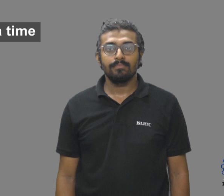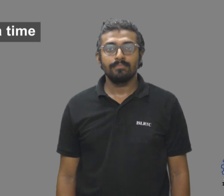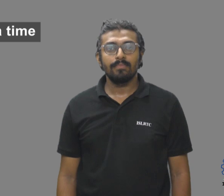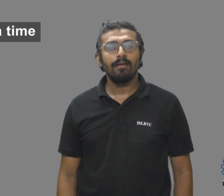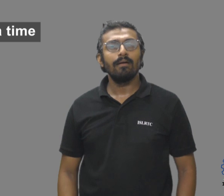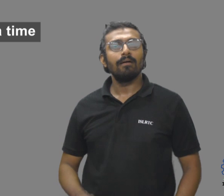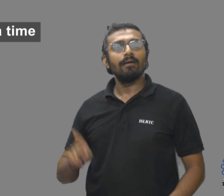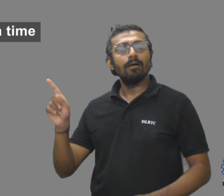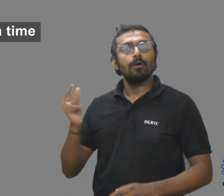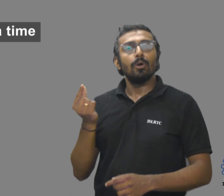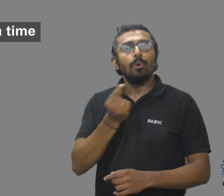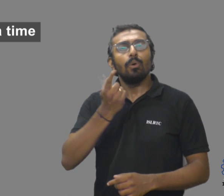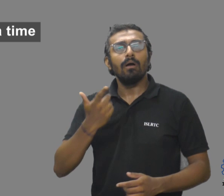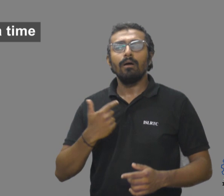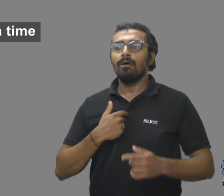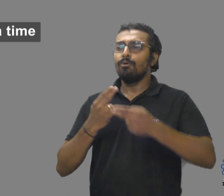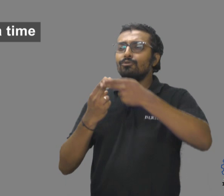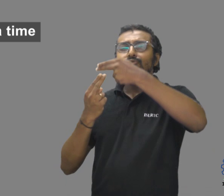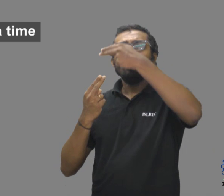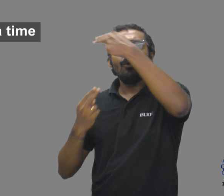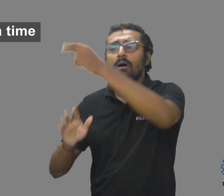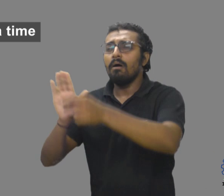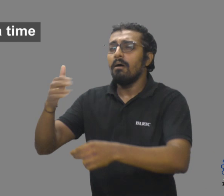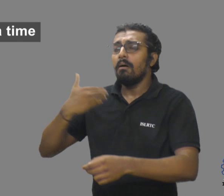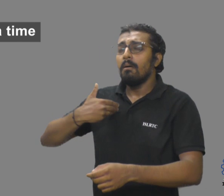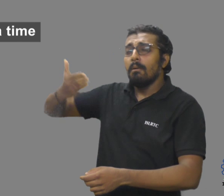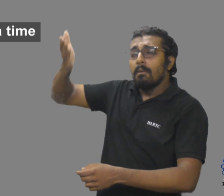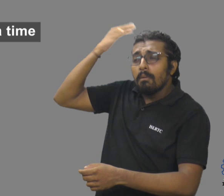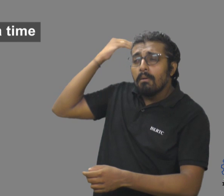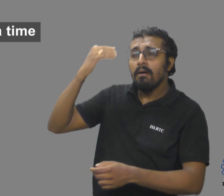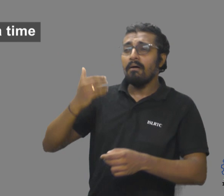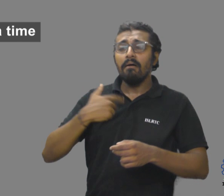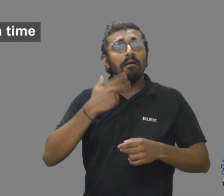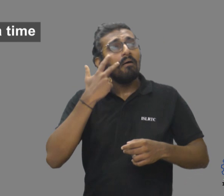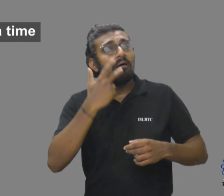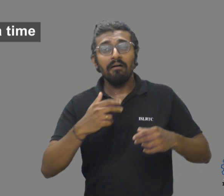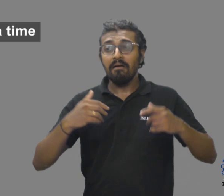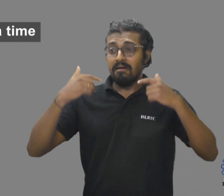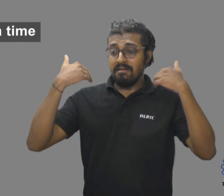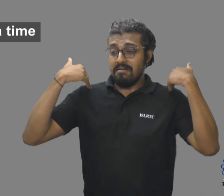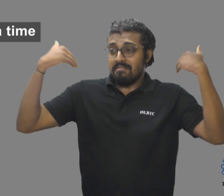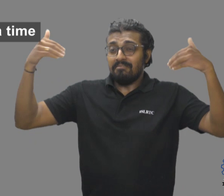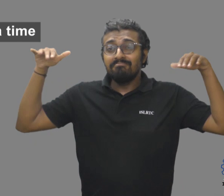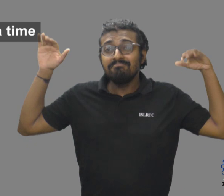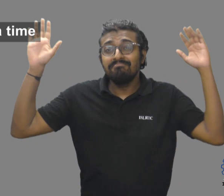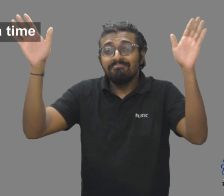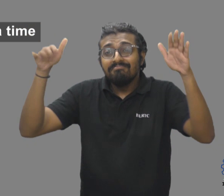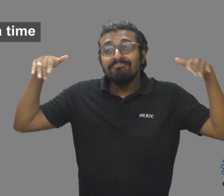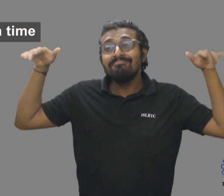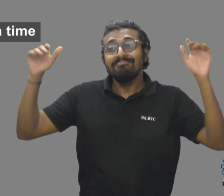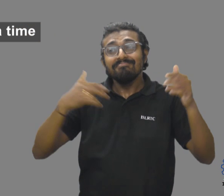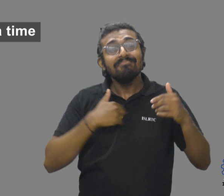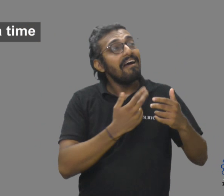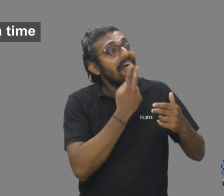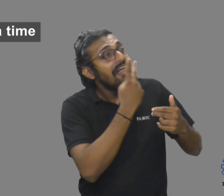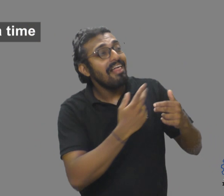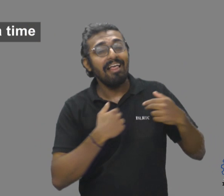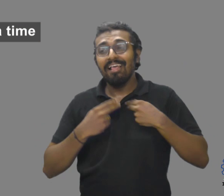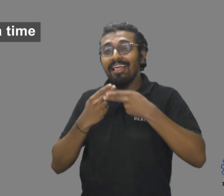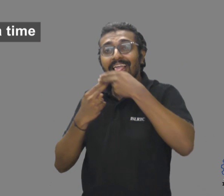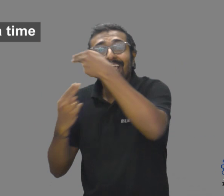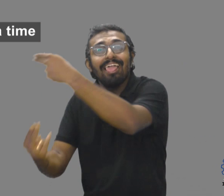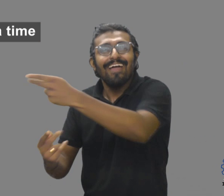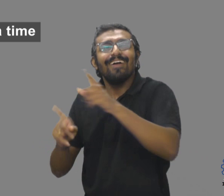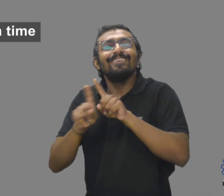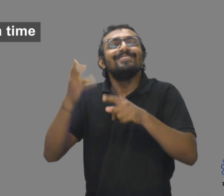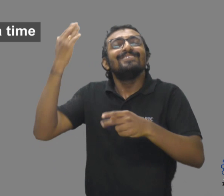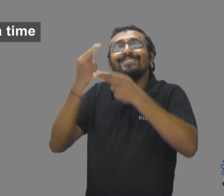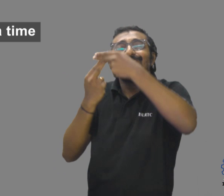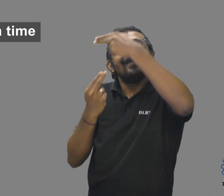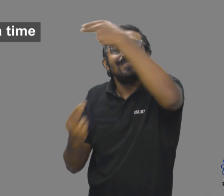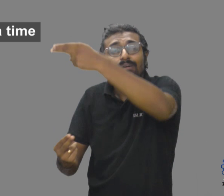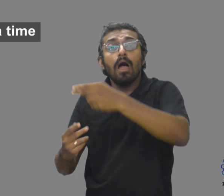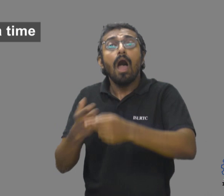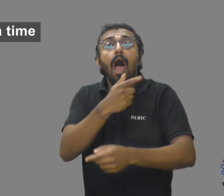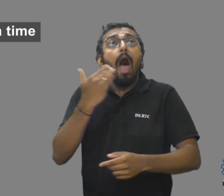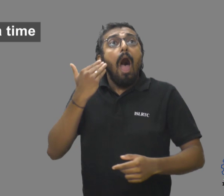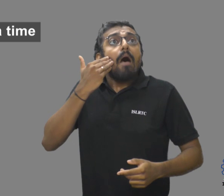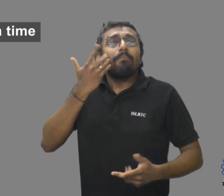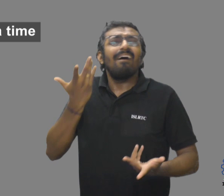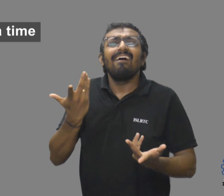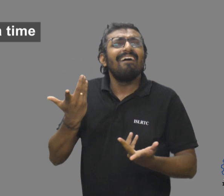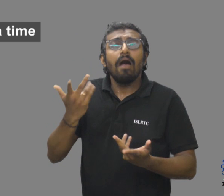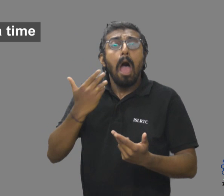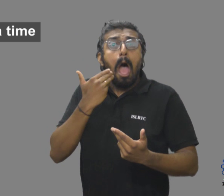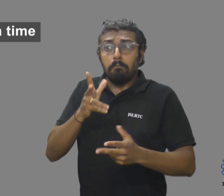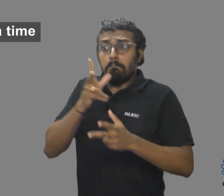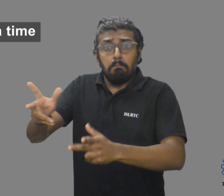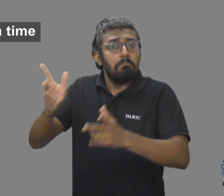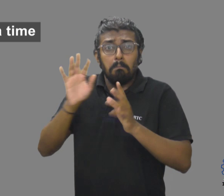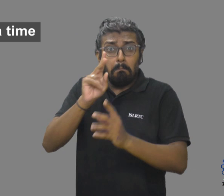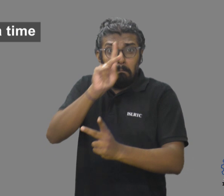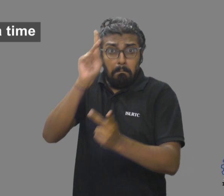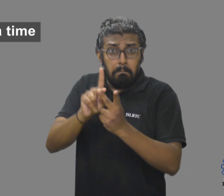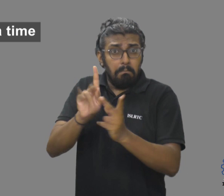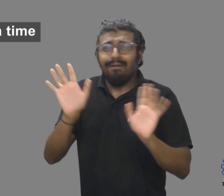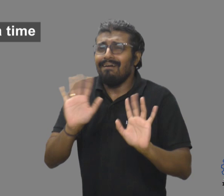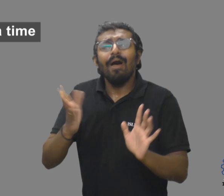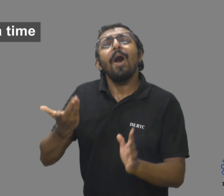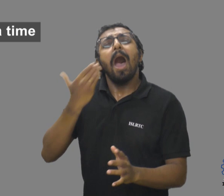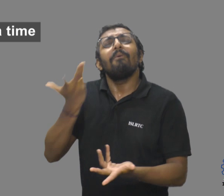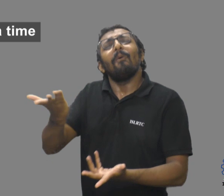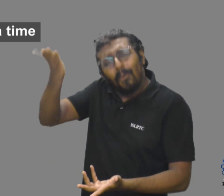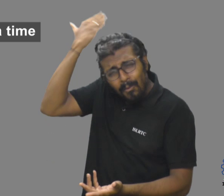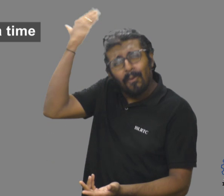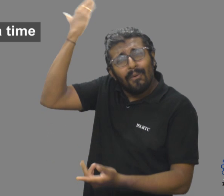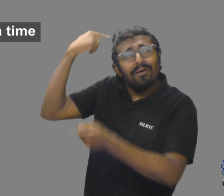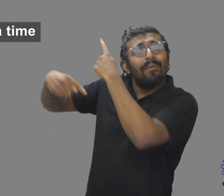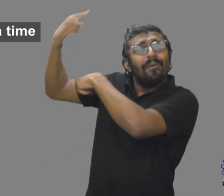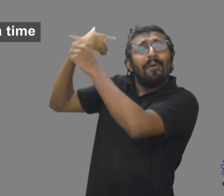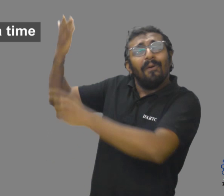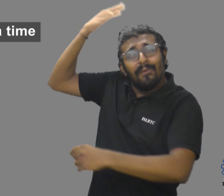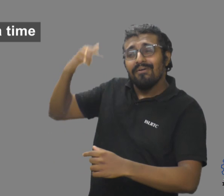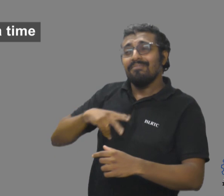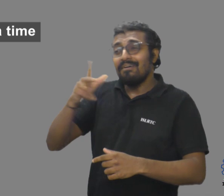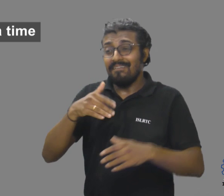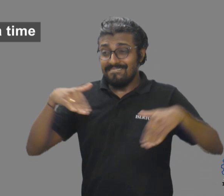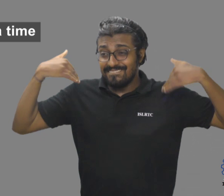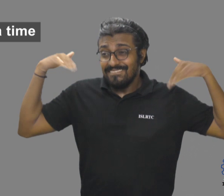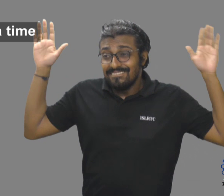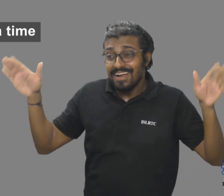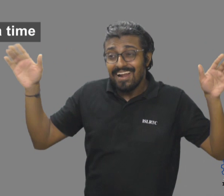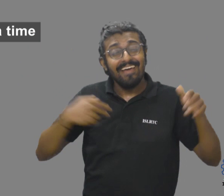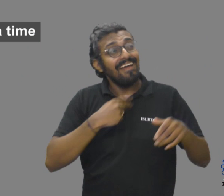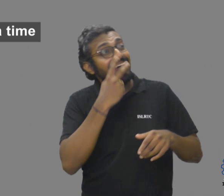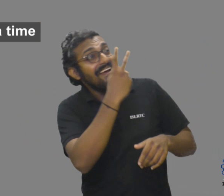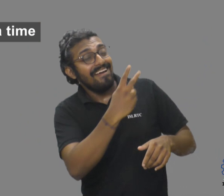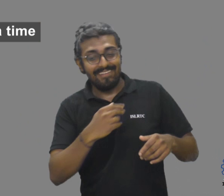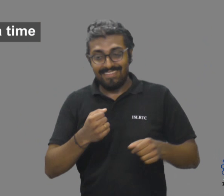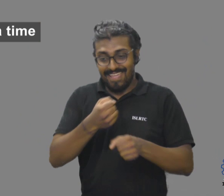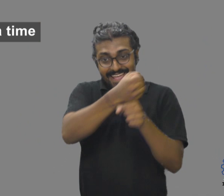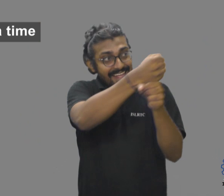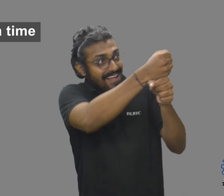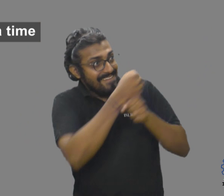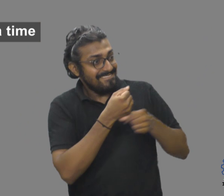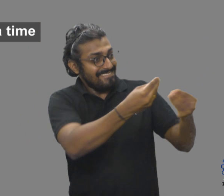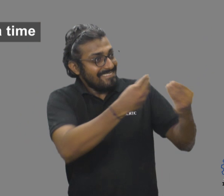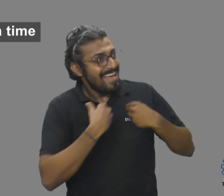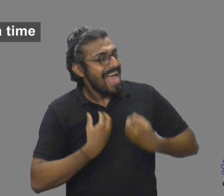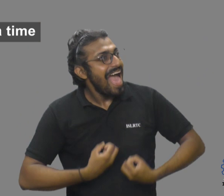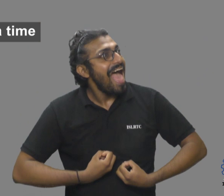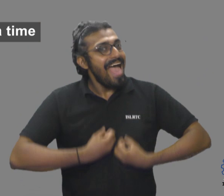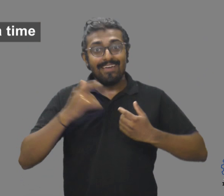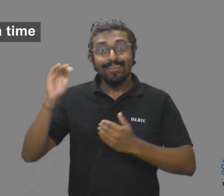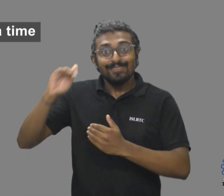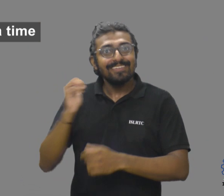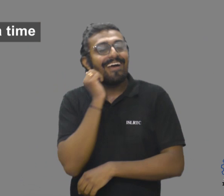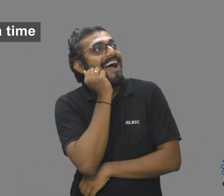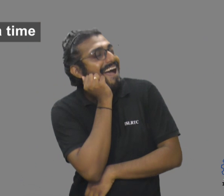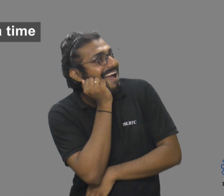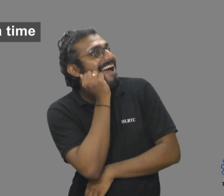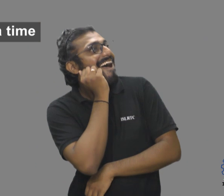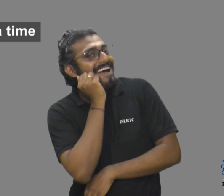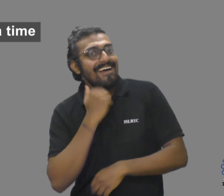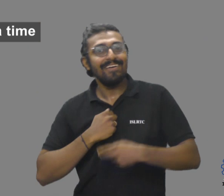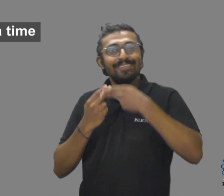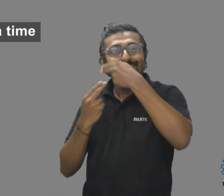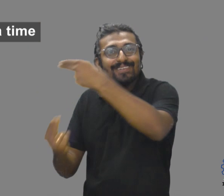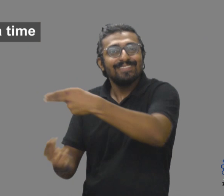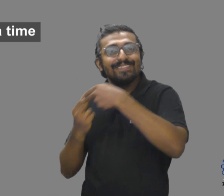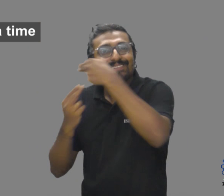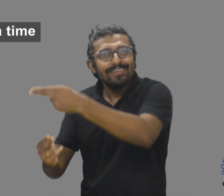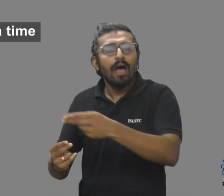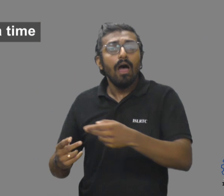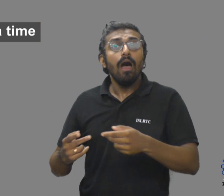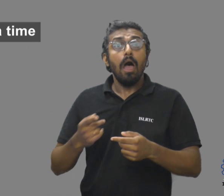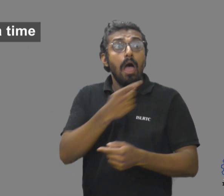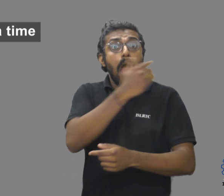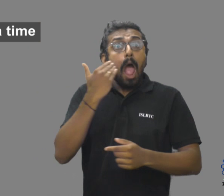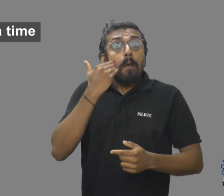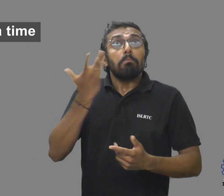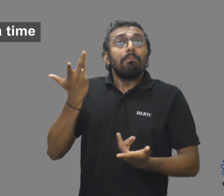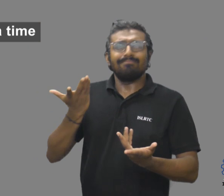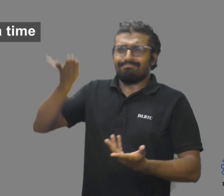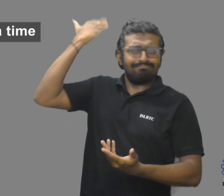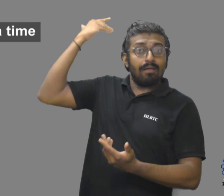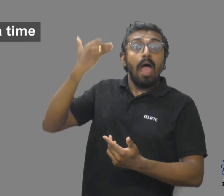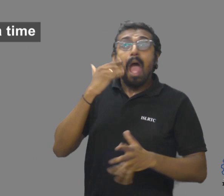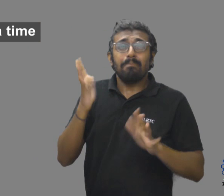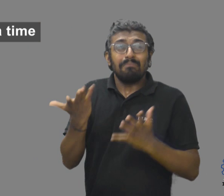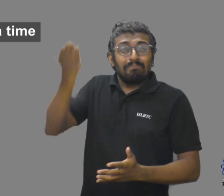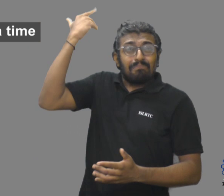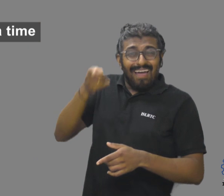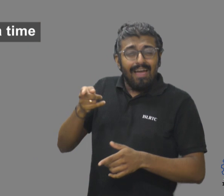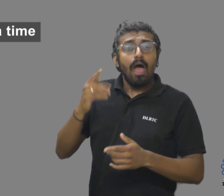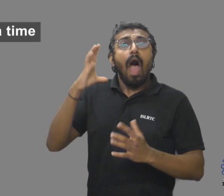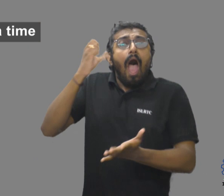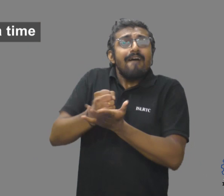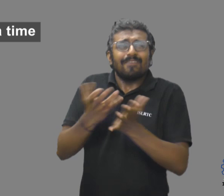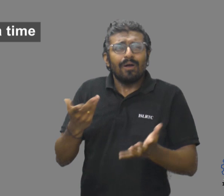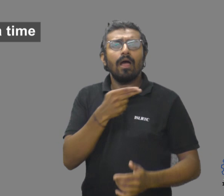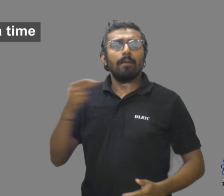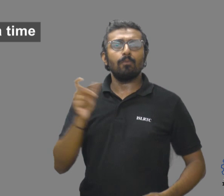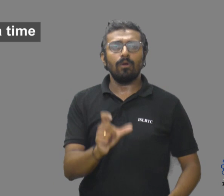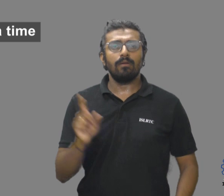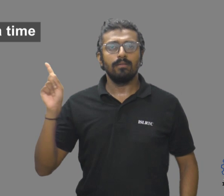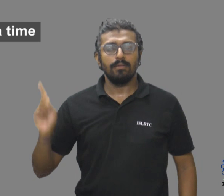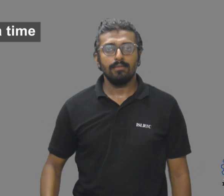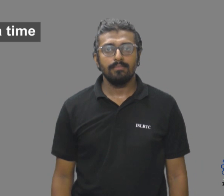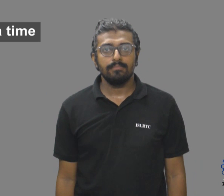Once Upon a Time